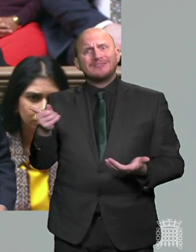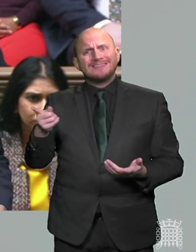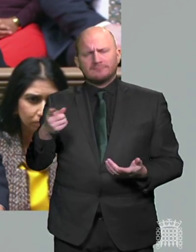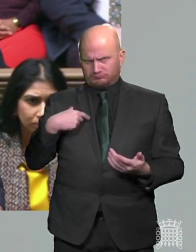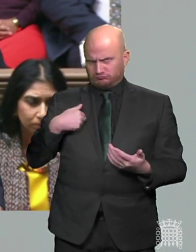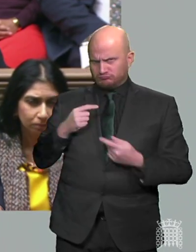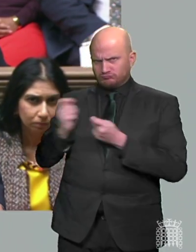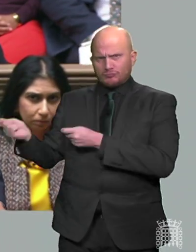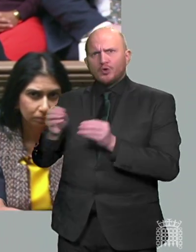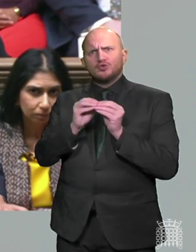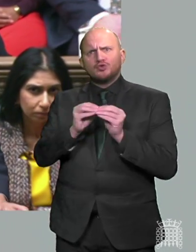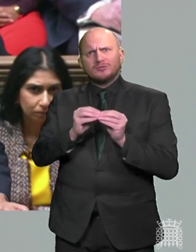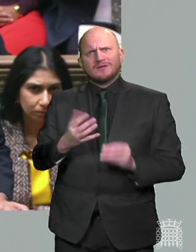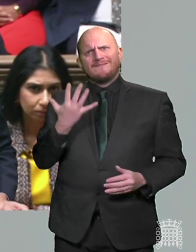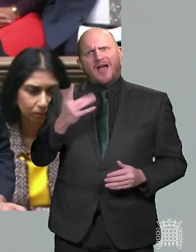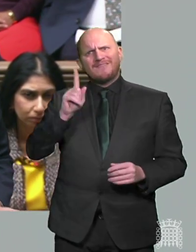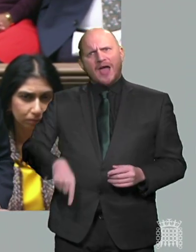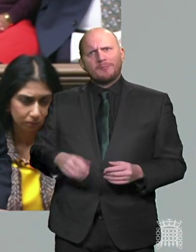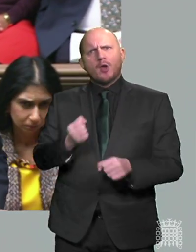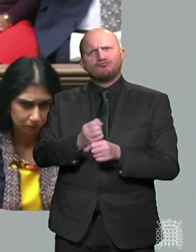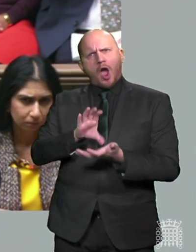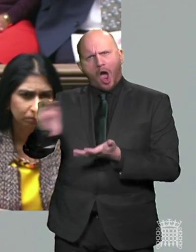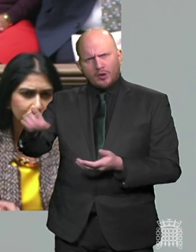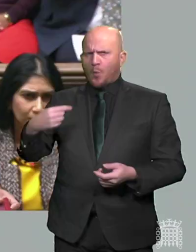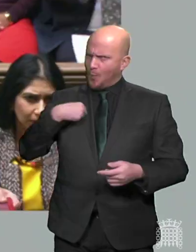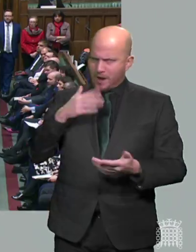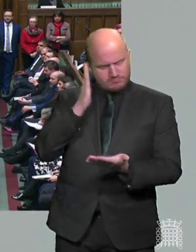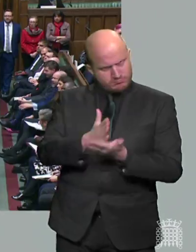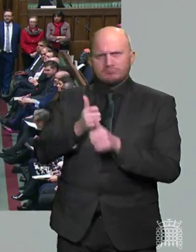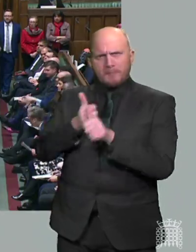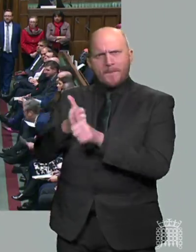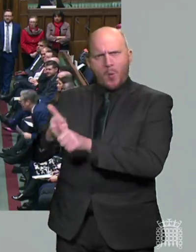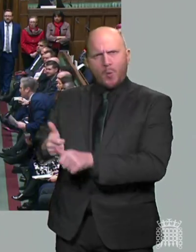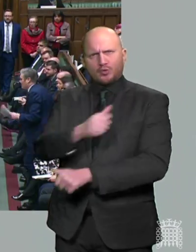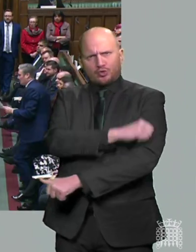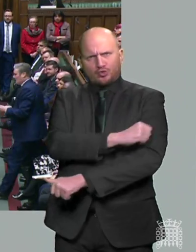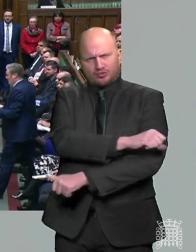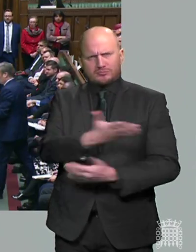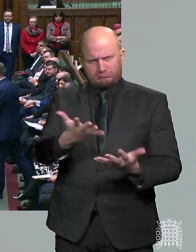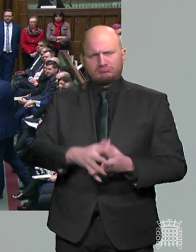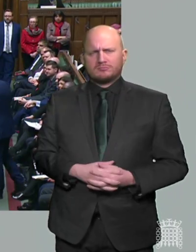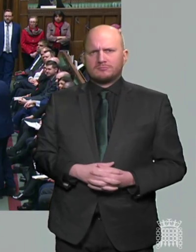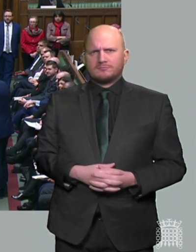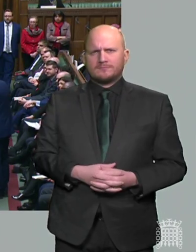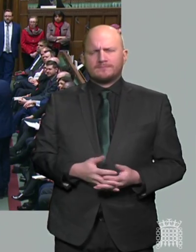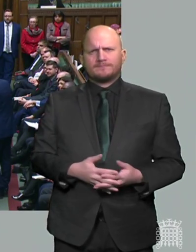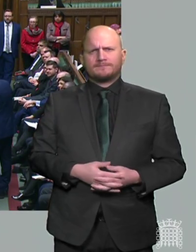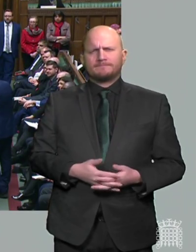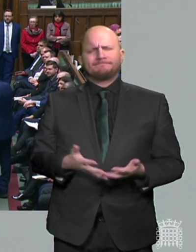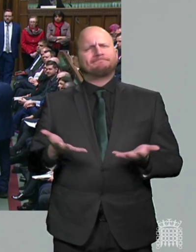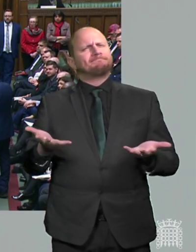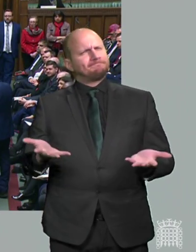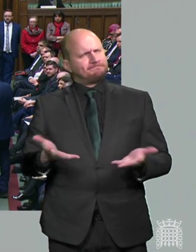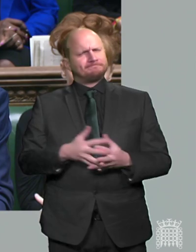That is because we do work constructively, and we will continue to back our nurses.